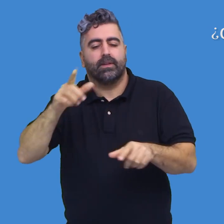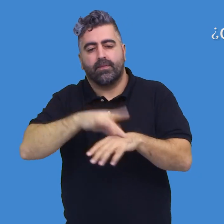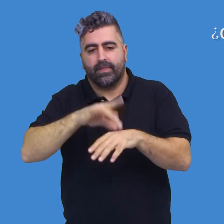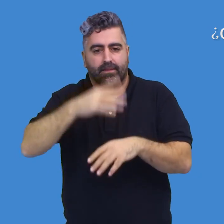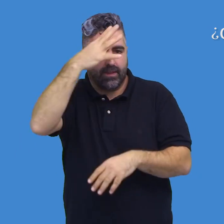enfermo